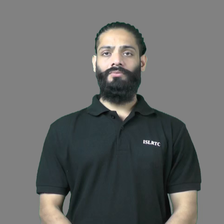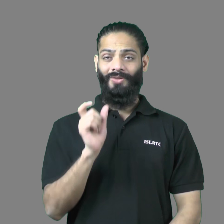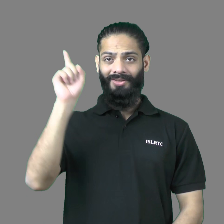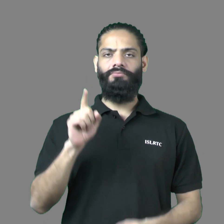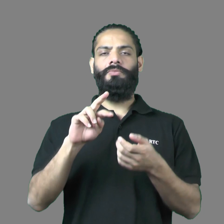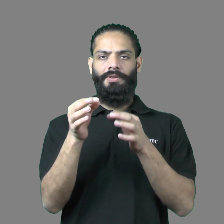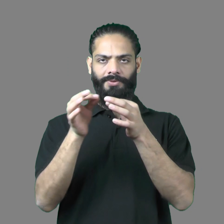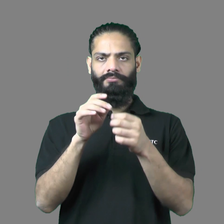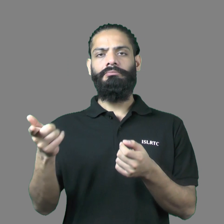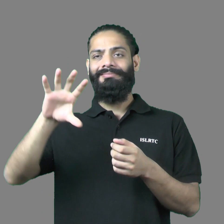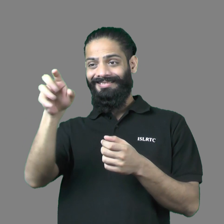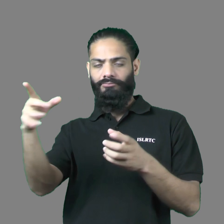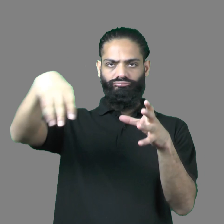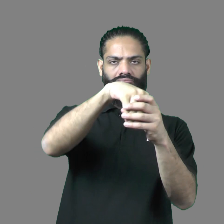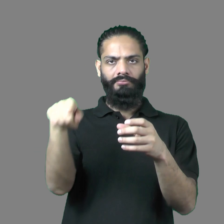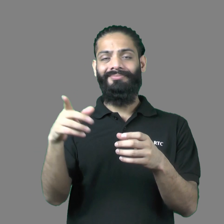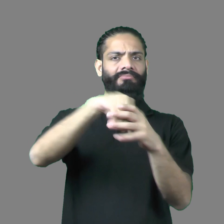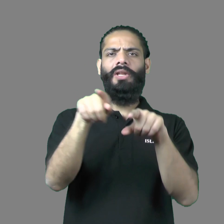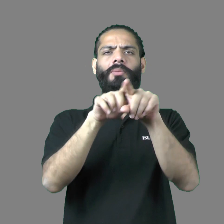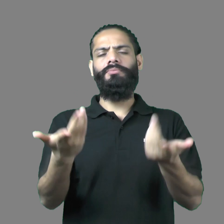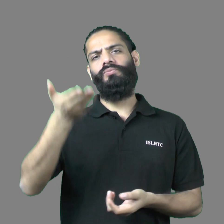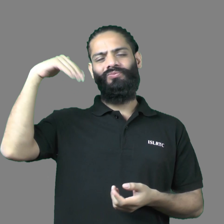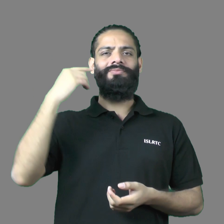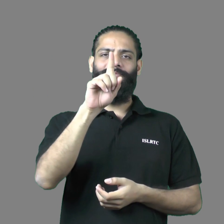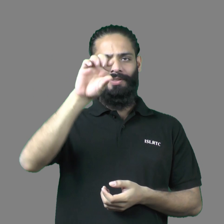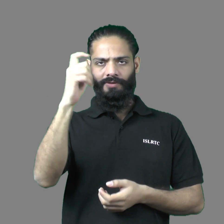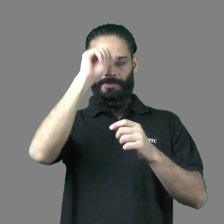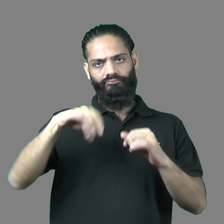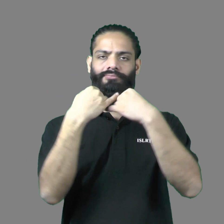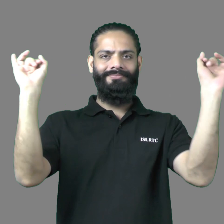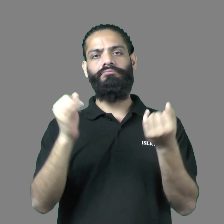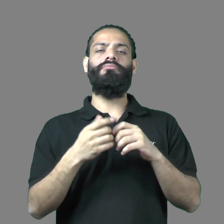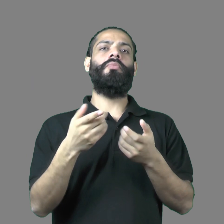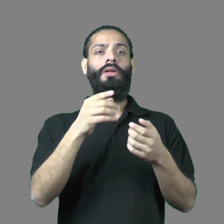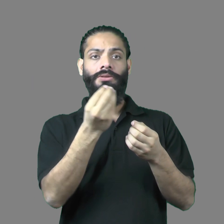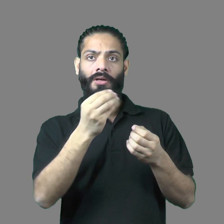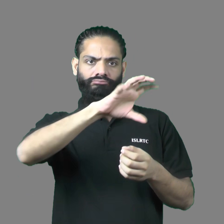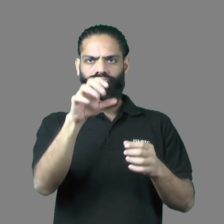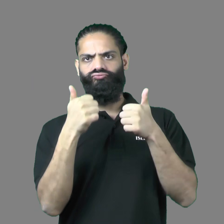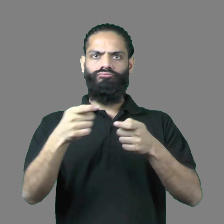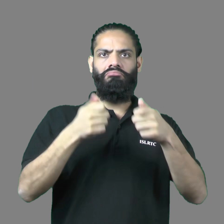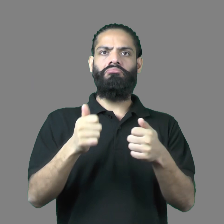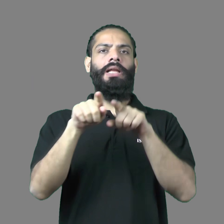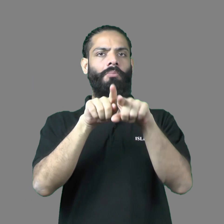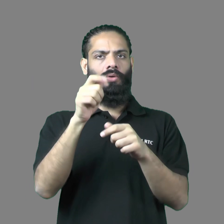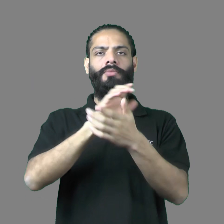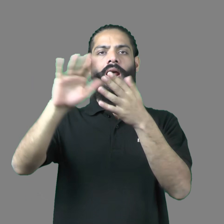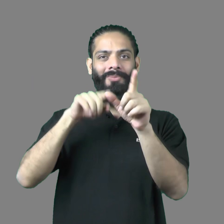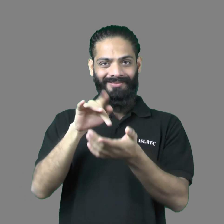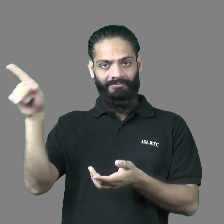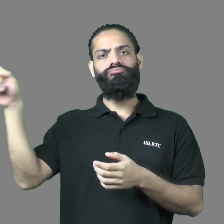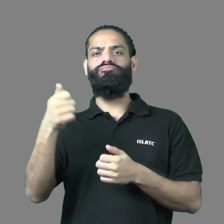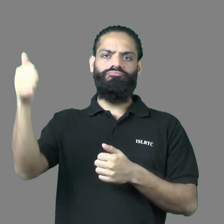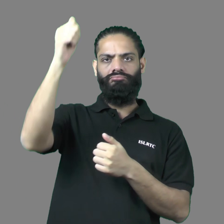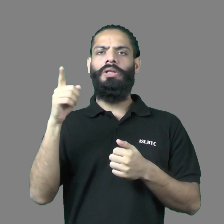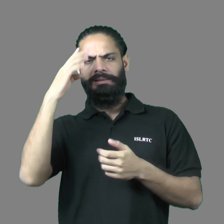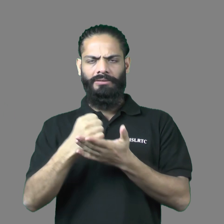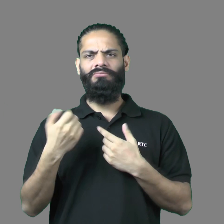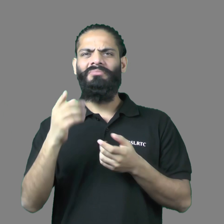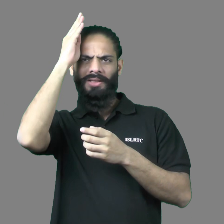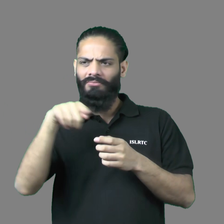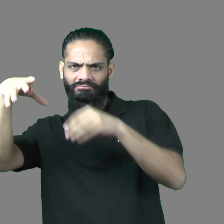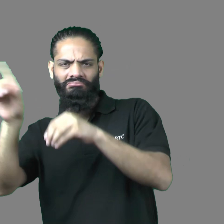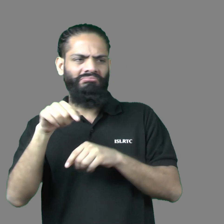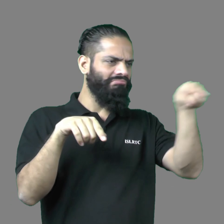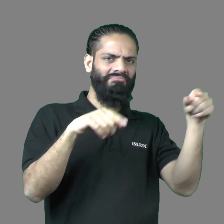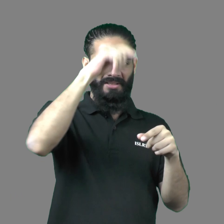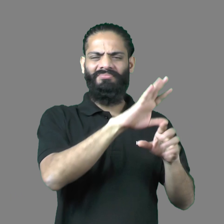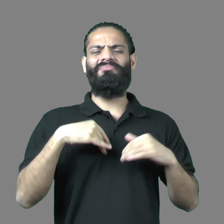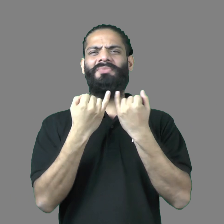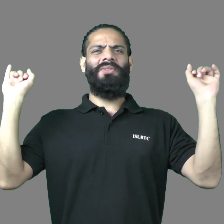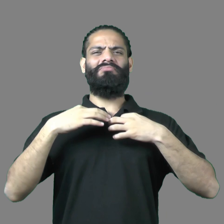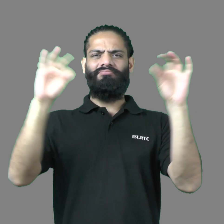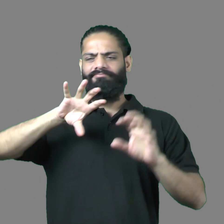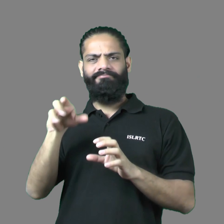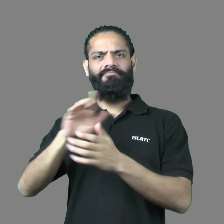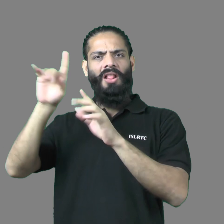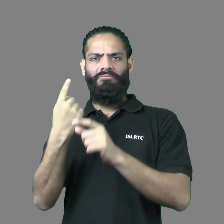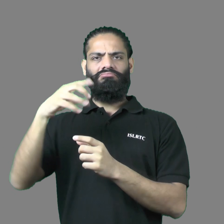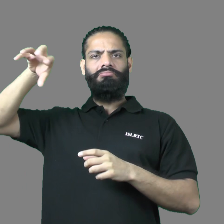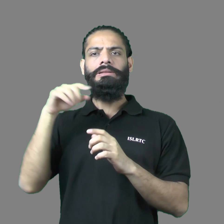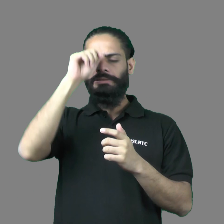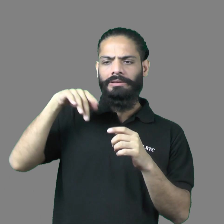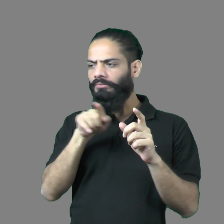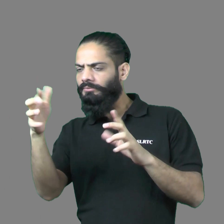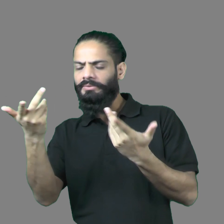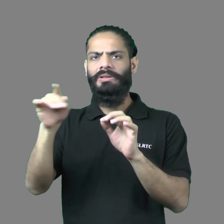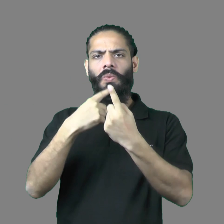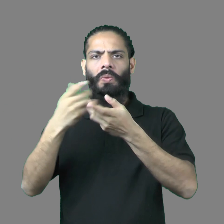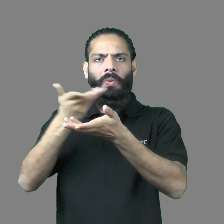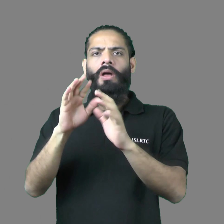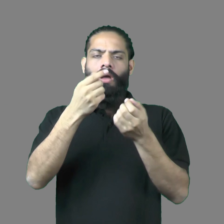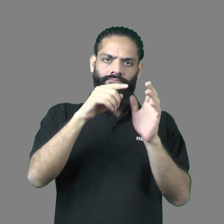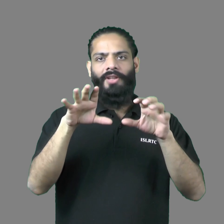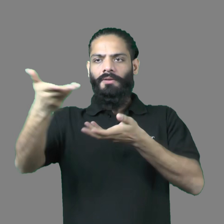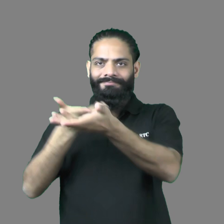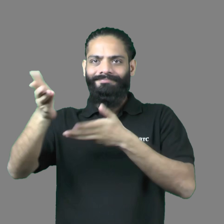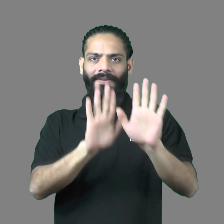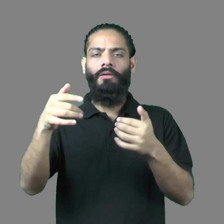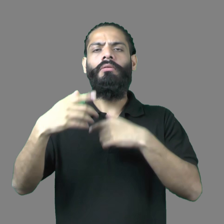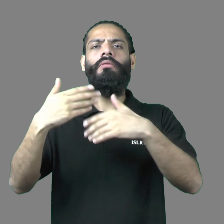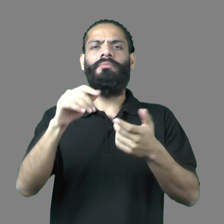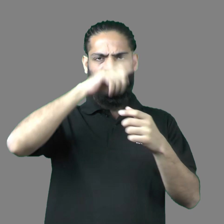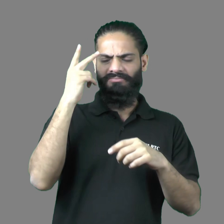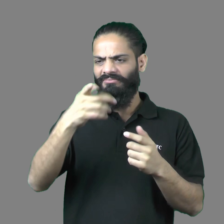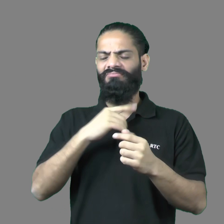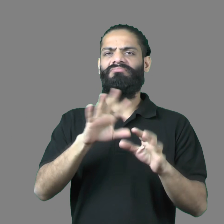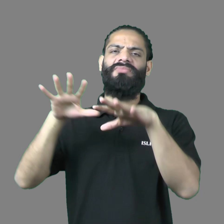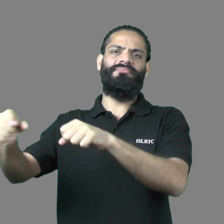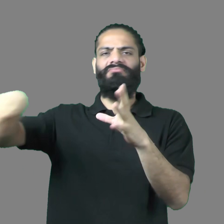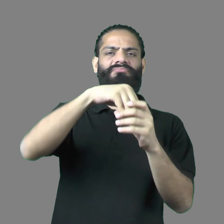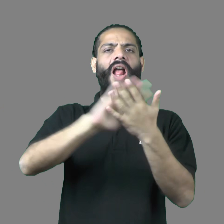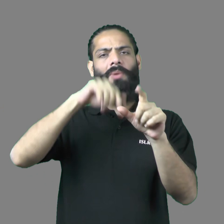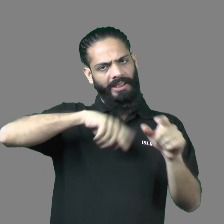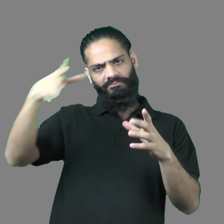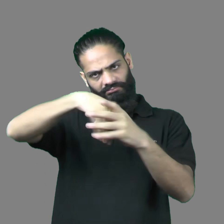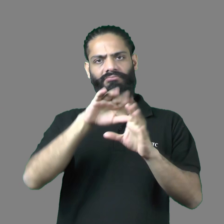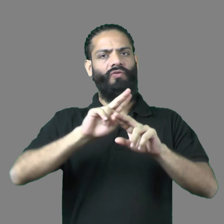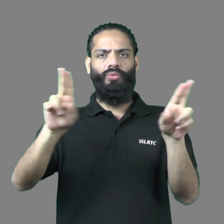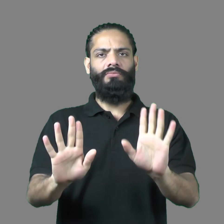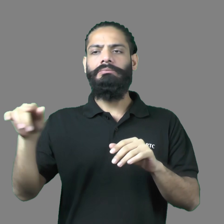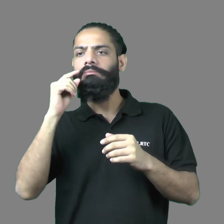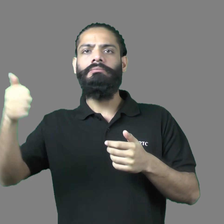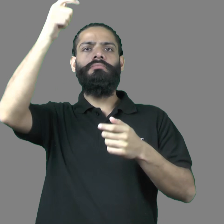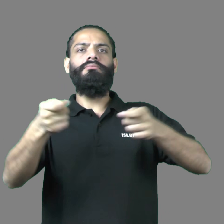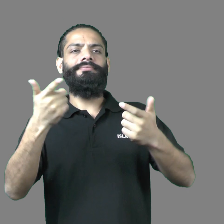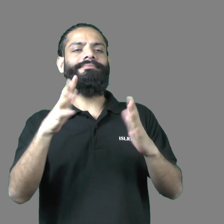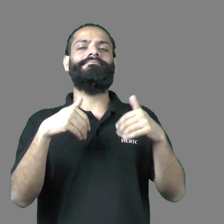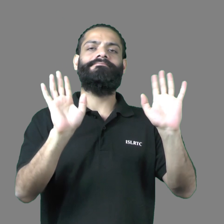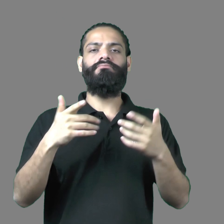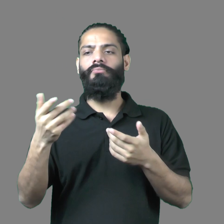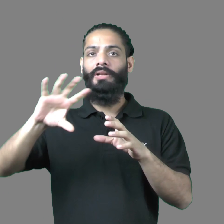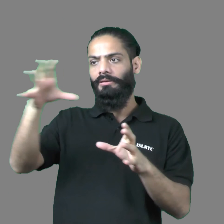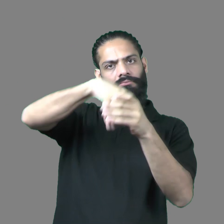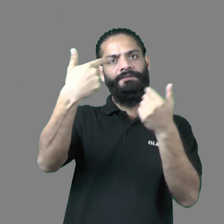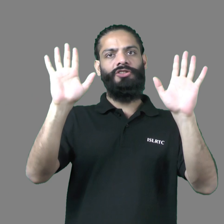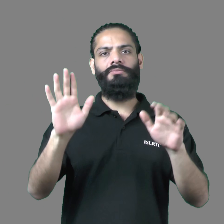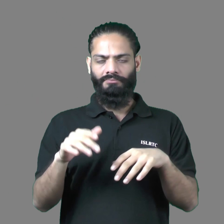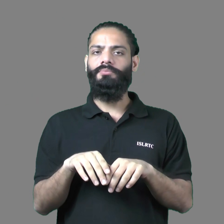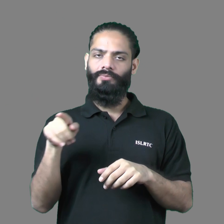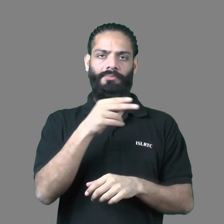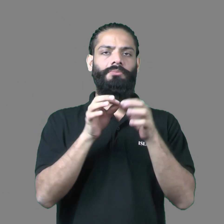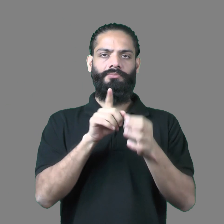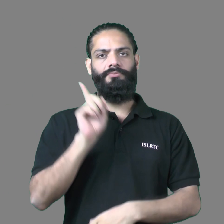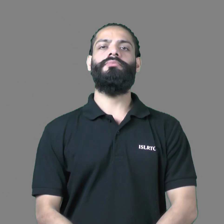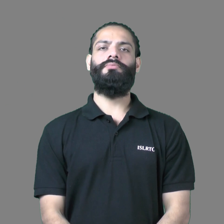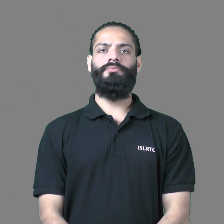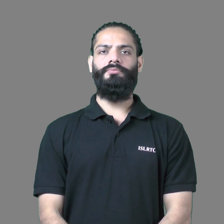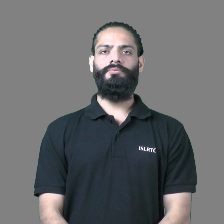Annex States